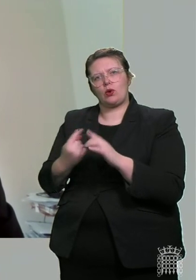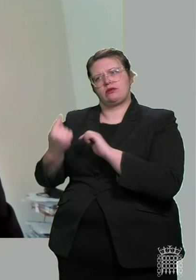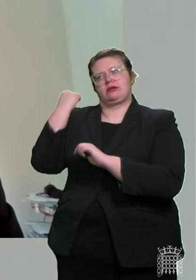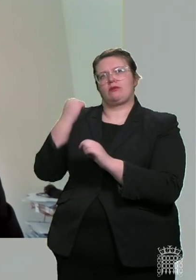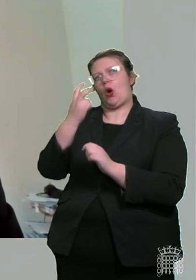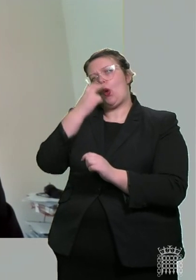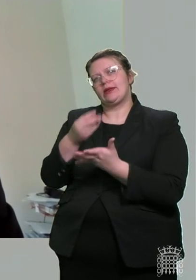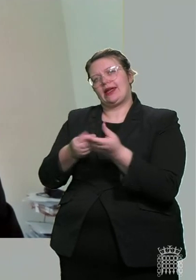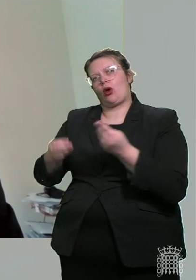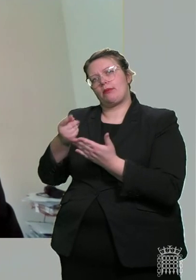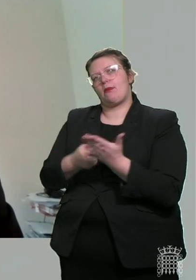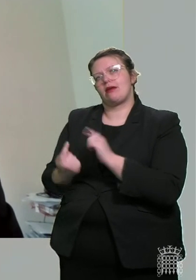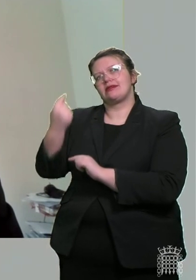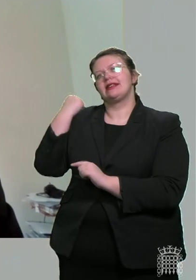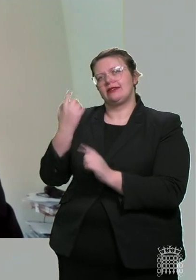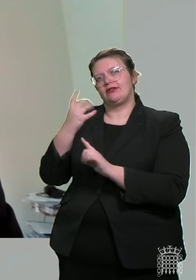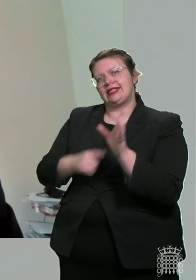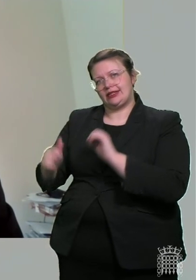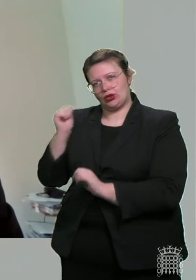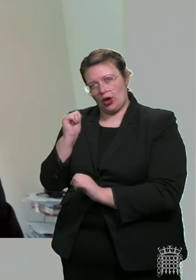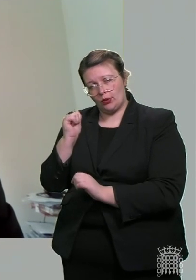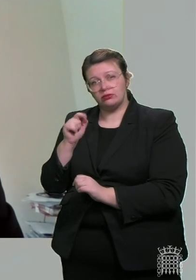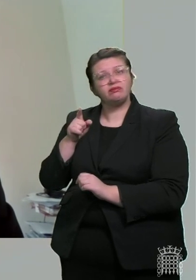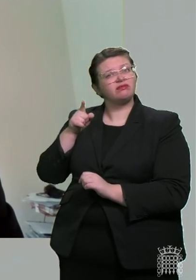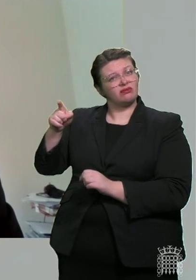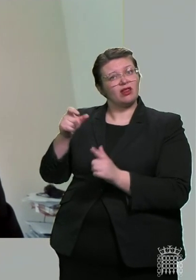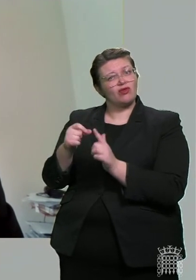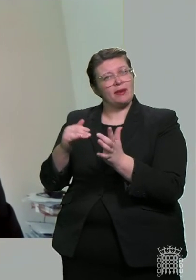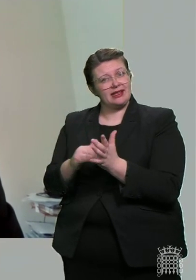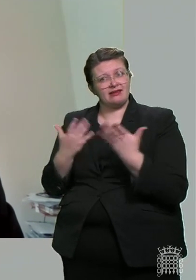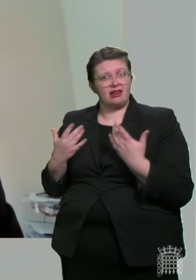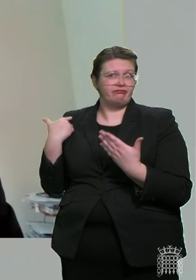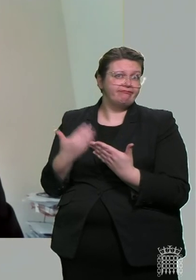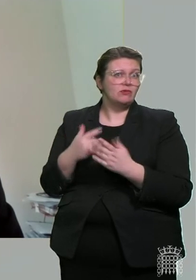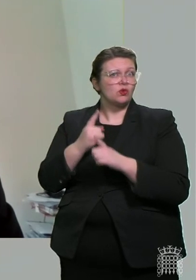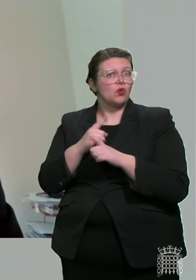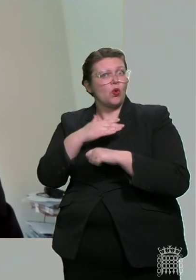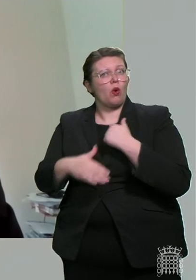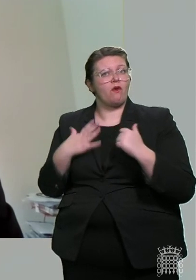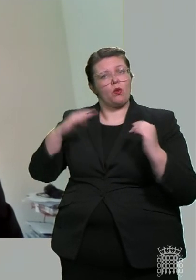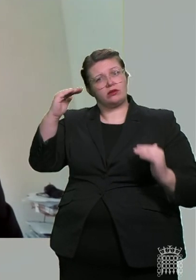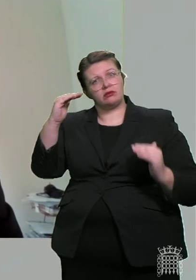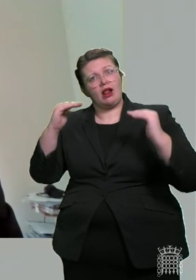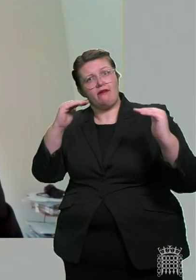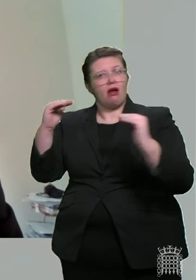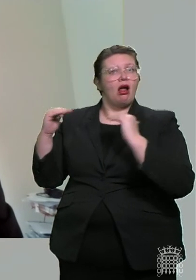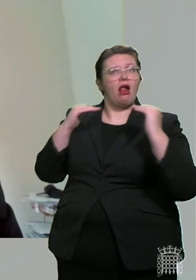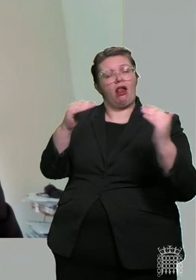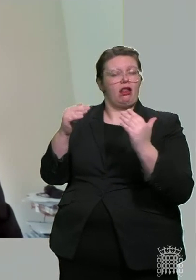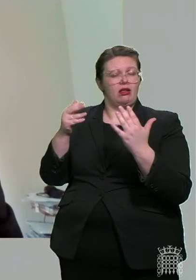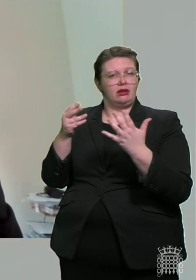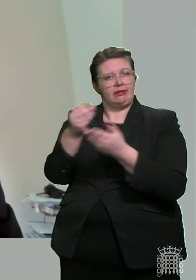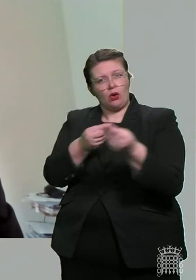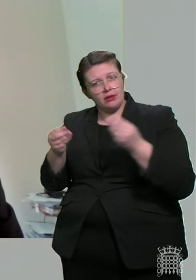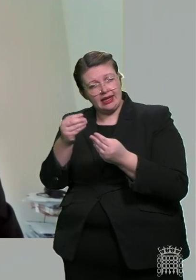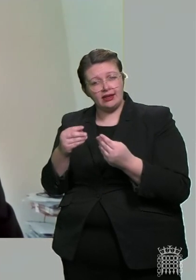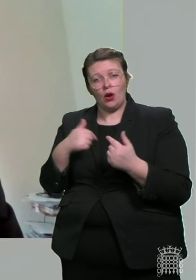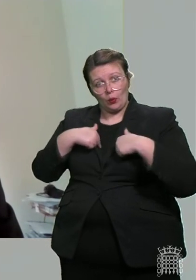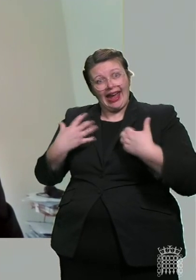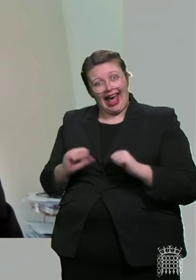Does the Prime Minister agree that, if we are to rebalance the economy and level up the country, we need a modern-day, proactive regional economic policy?